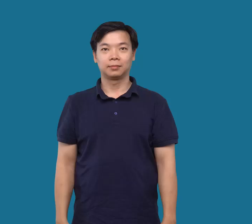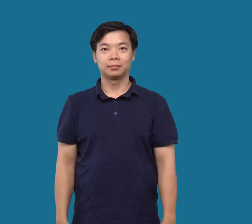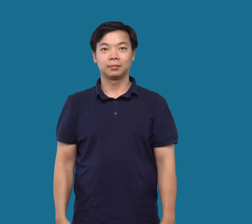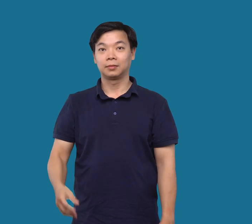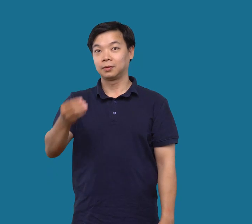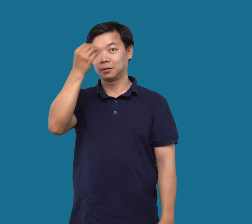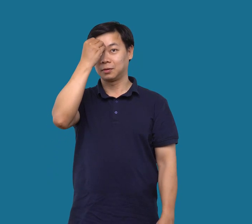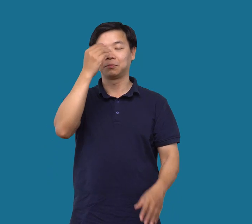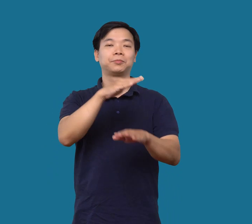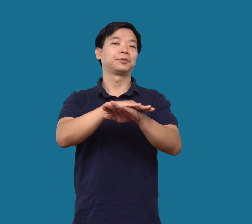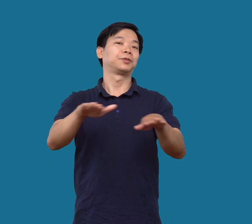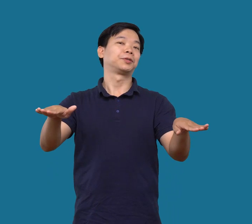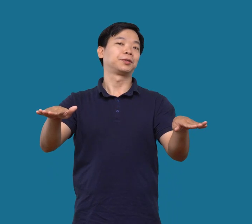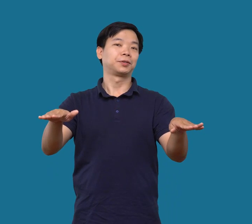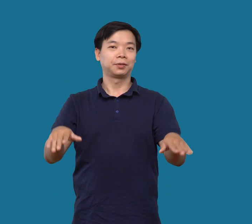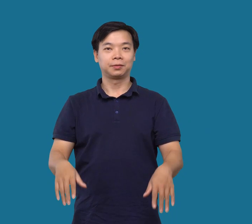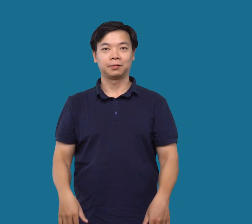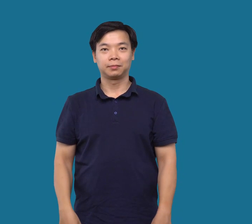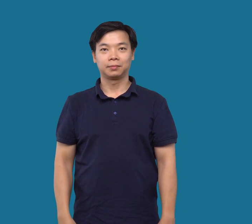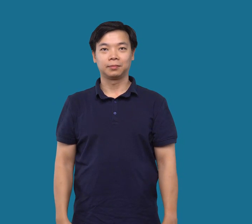nghỉ học